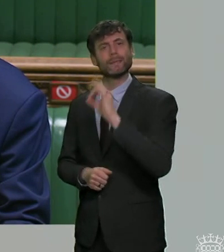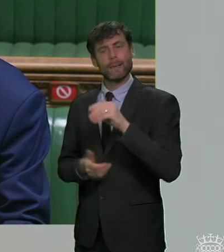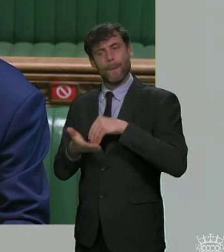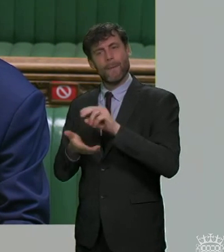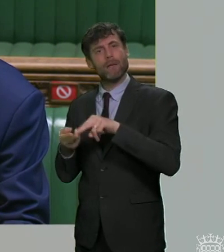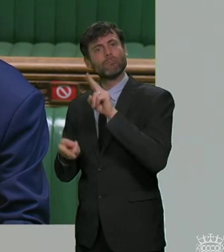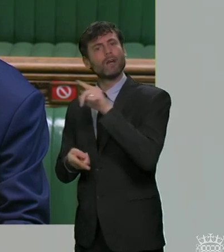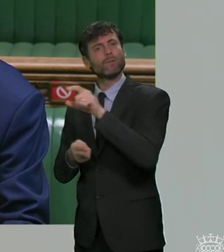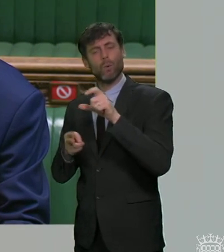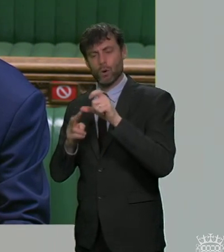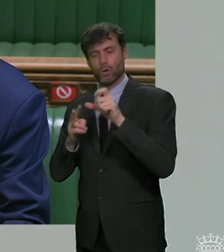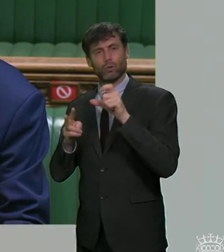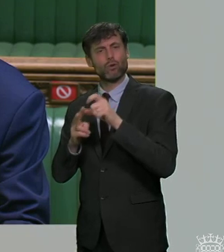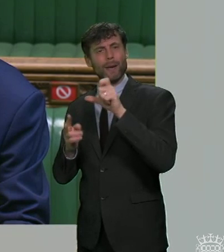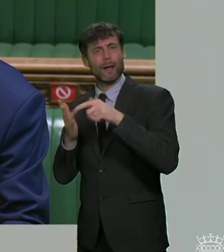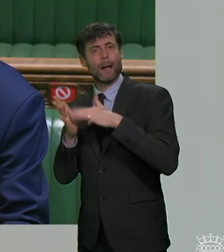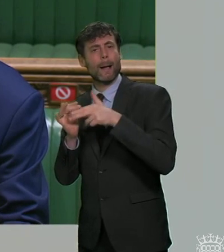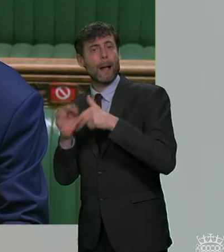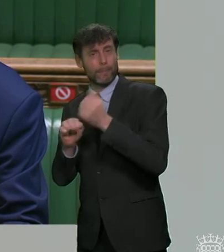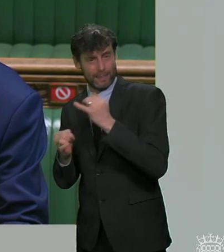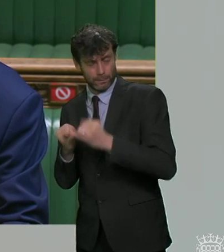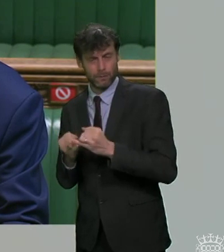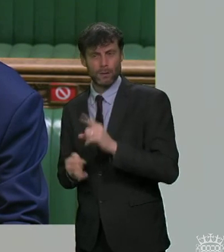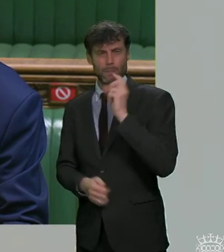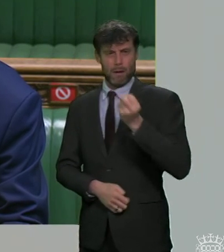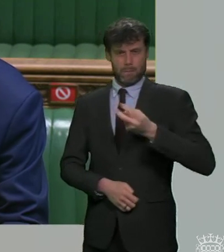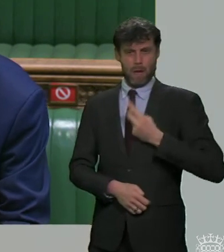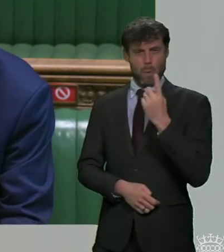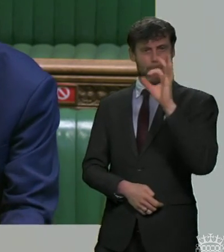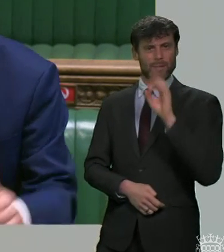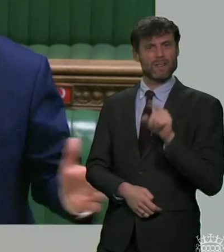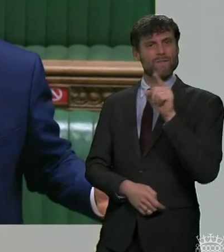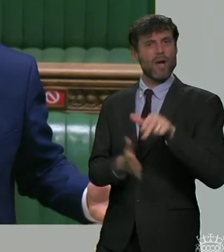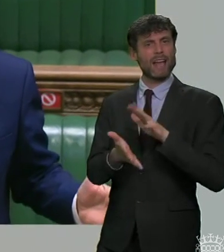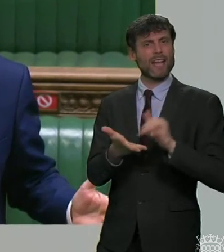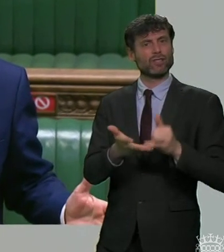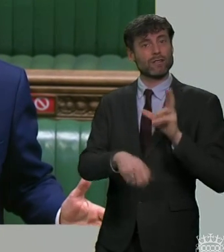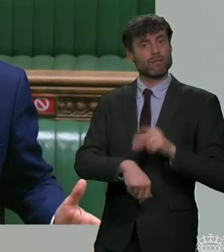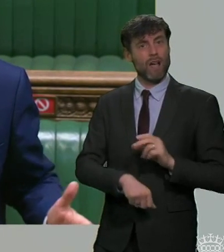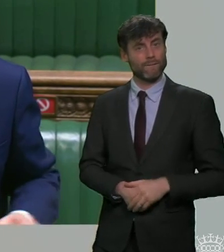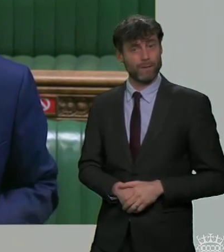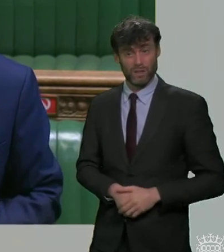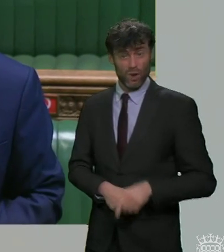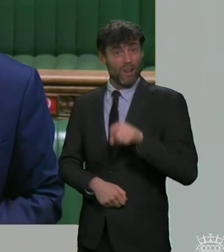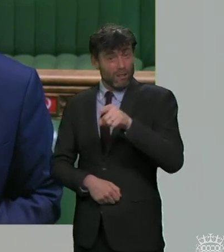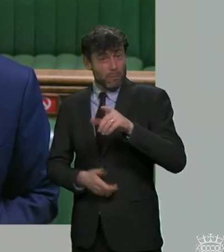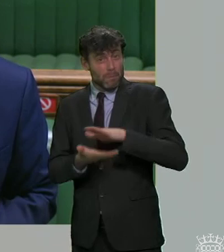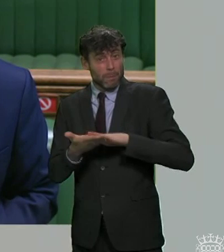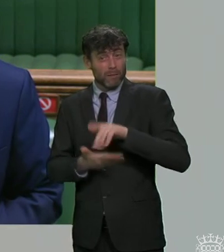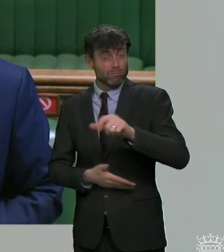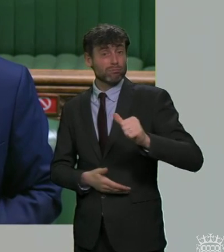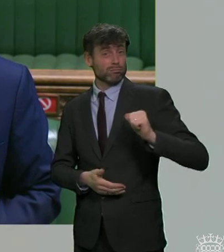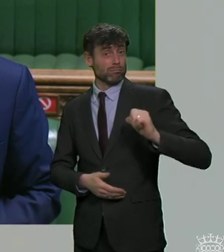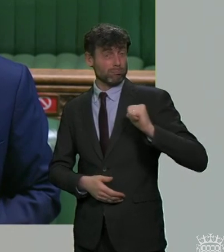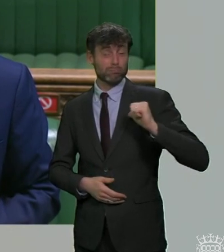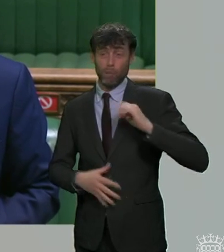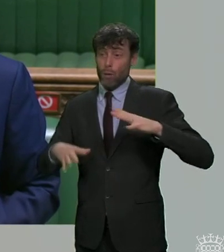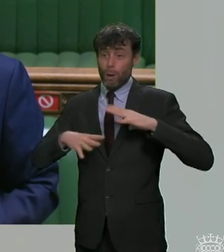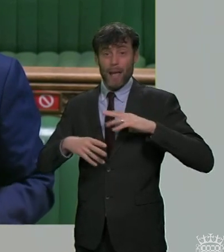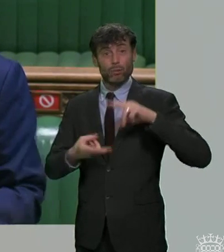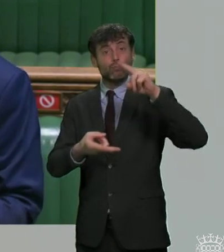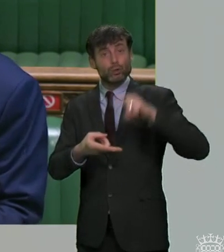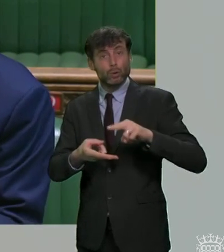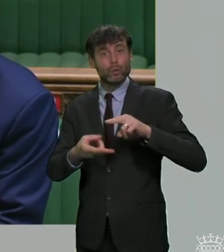The mask really is slipping, and we can see what the Conservative party now stands for: cutting pay for nurses; putting taxes up on families.